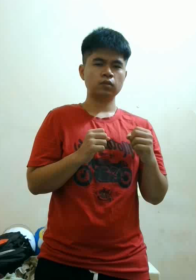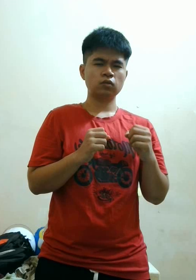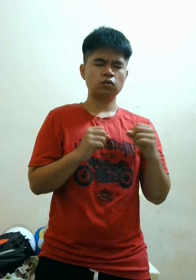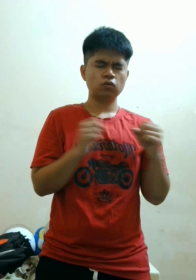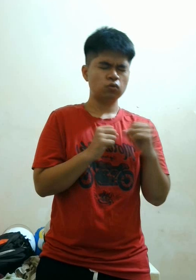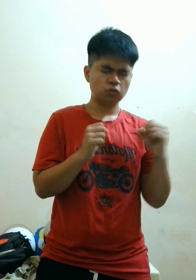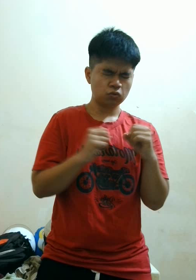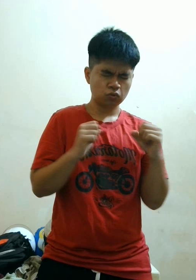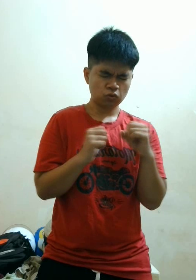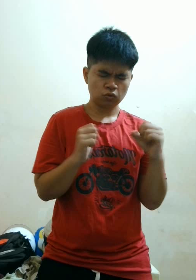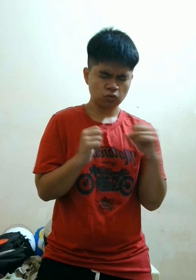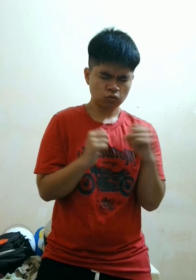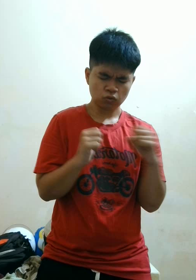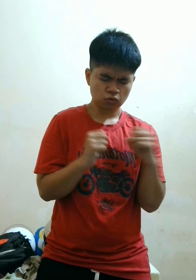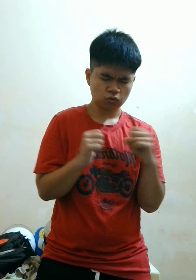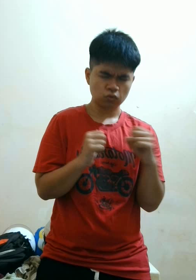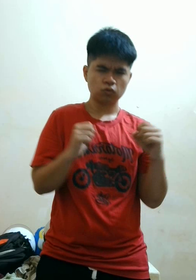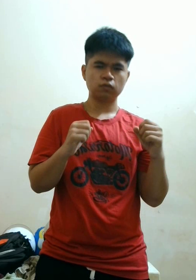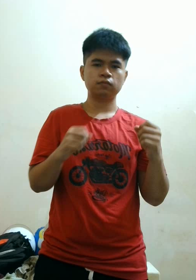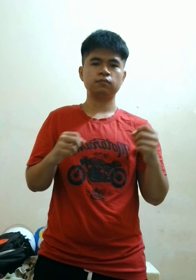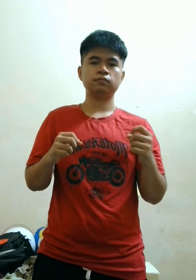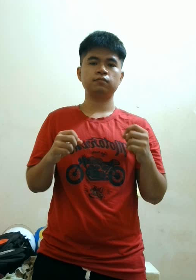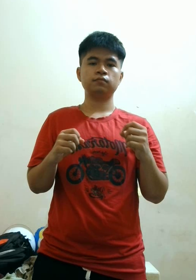lanh